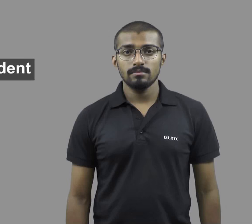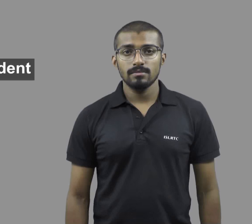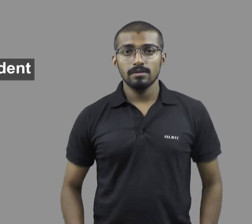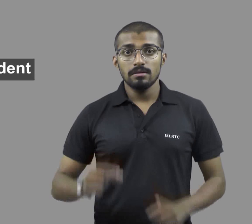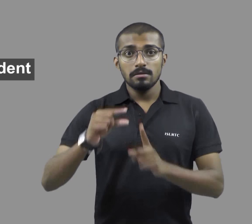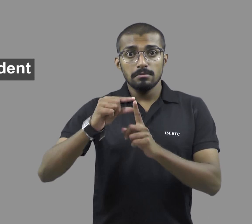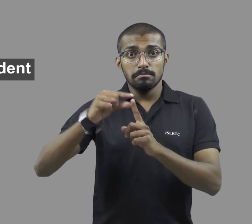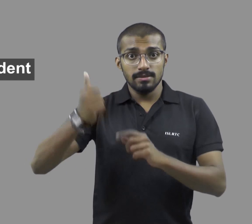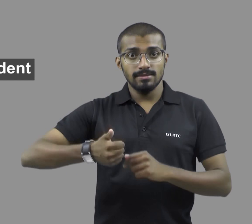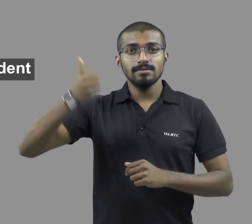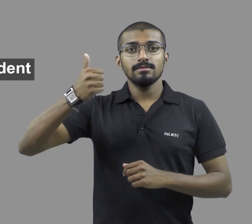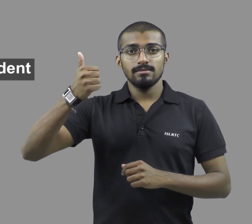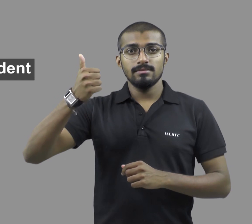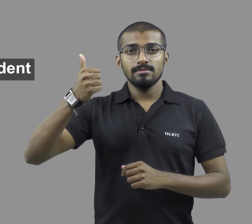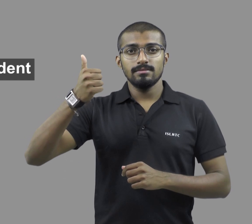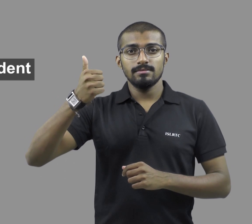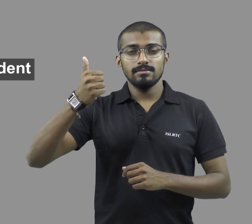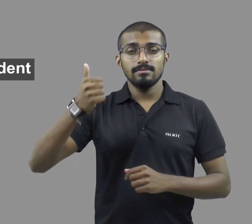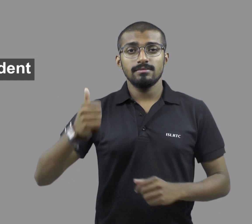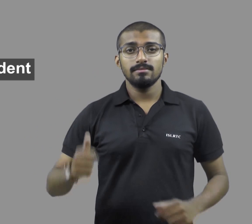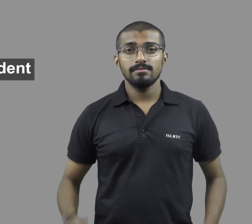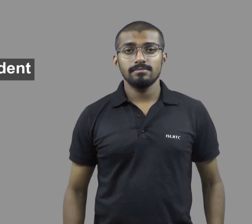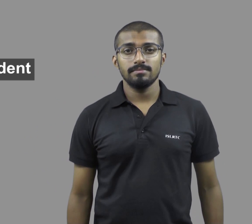President